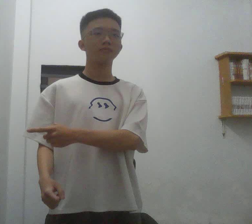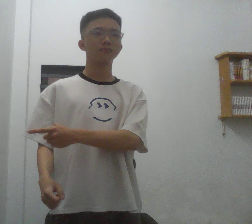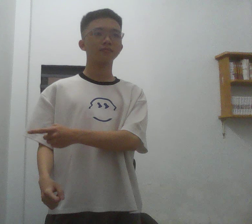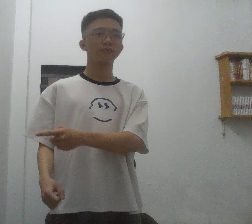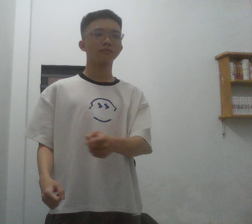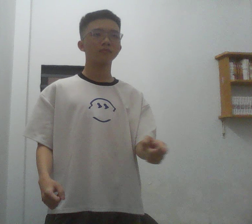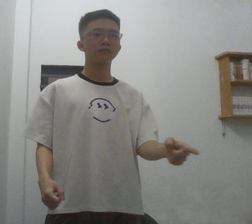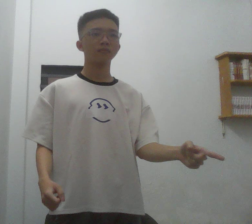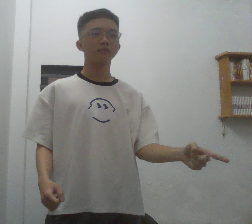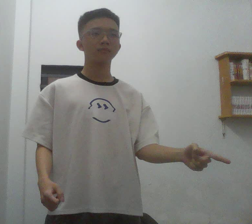cac ban